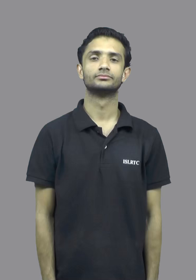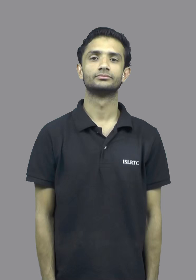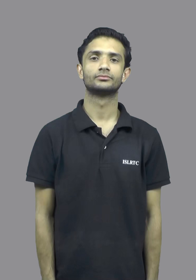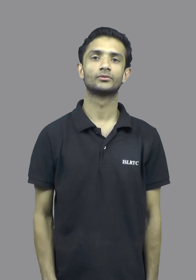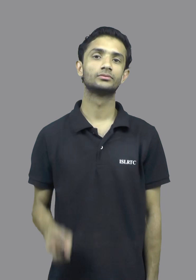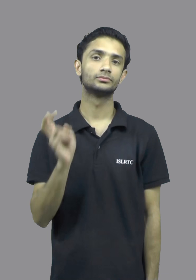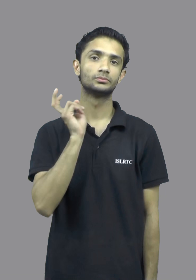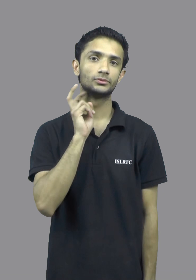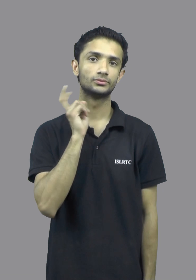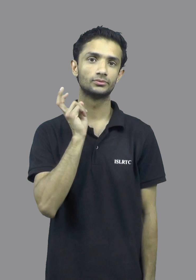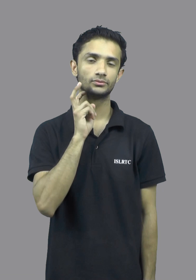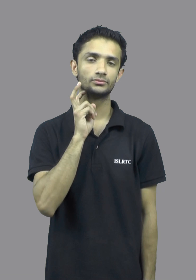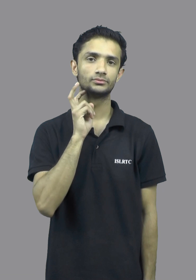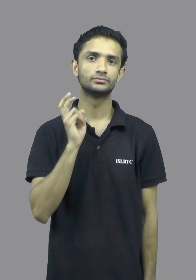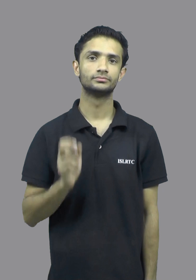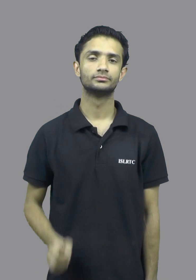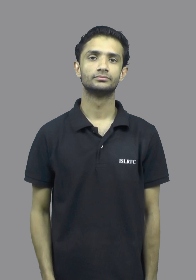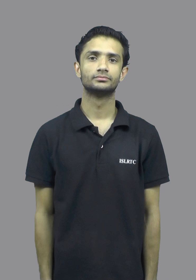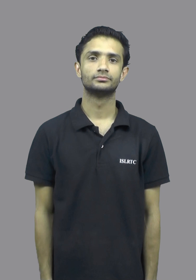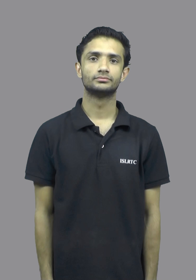Vodka